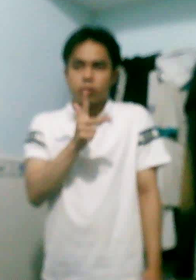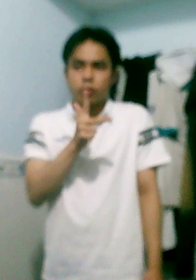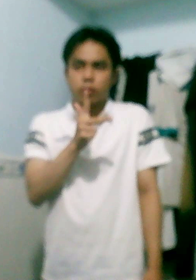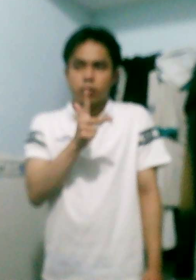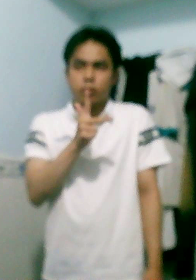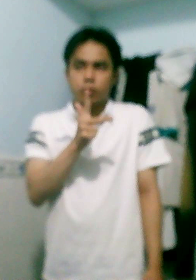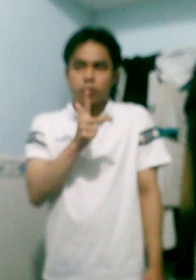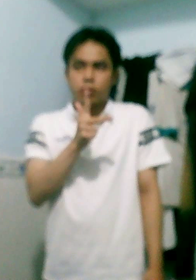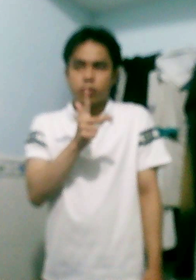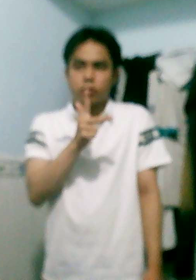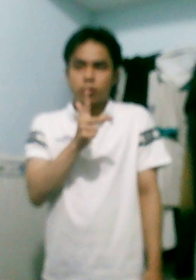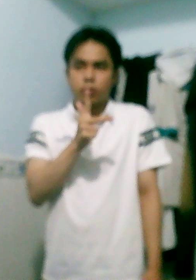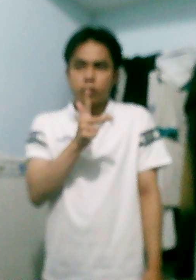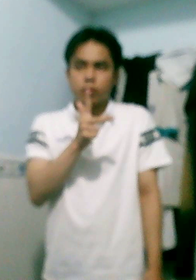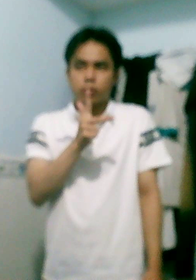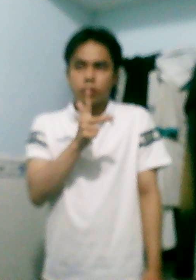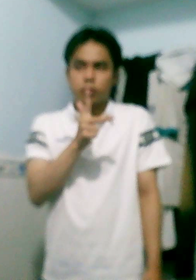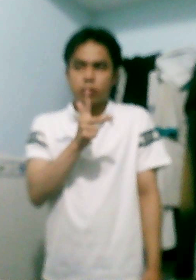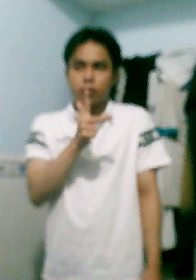k